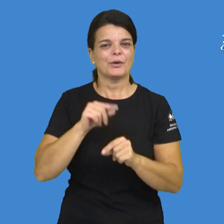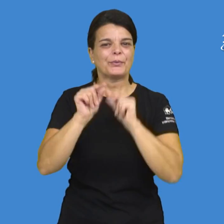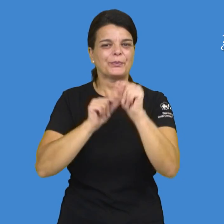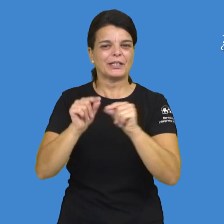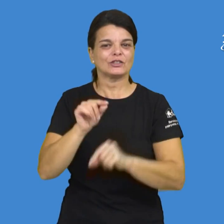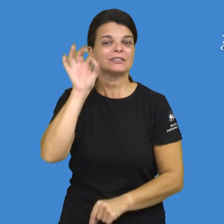virus